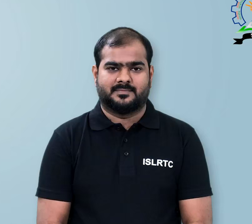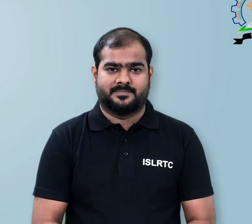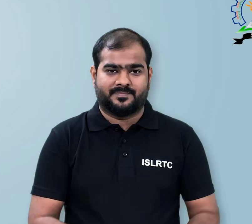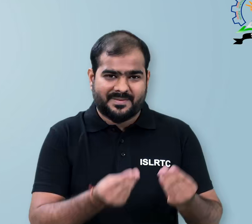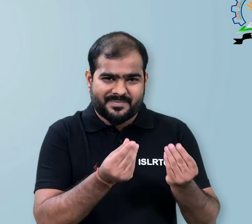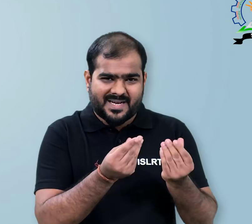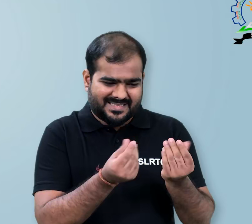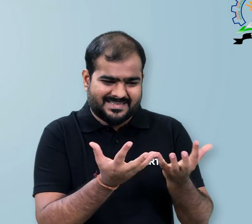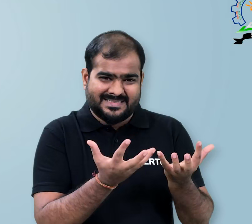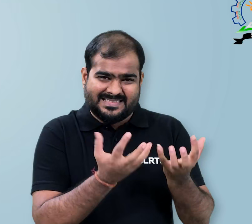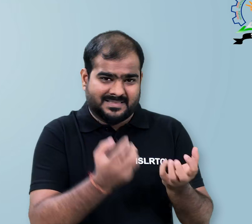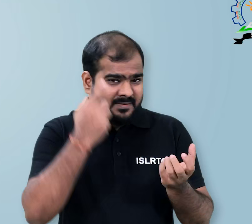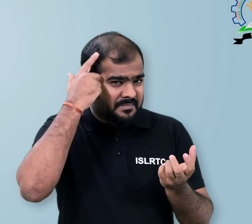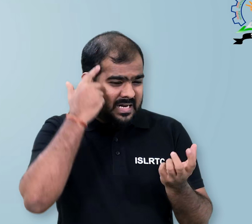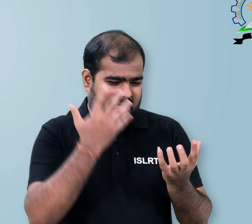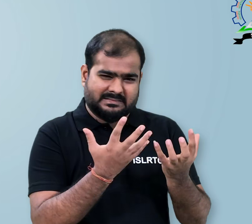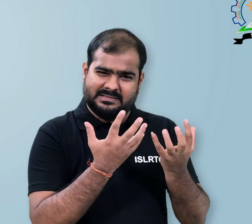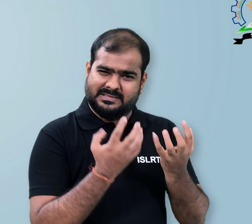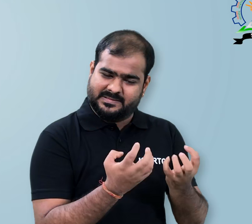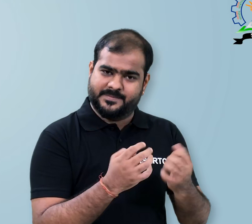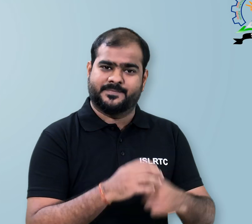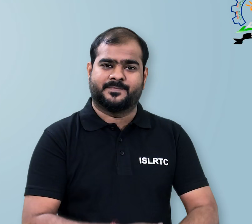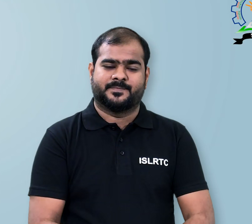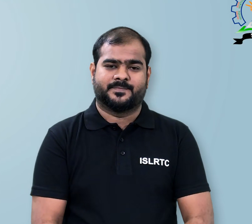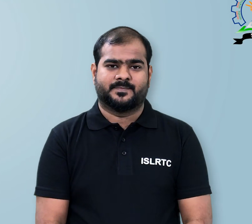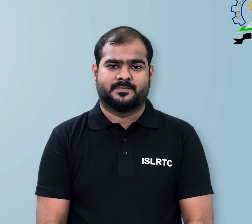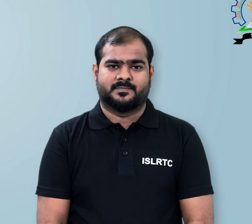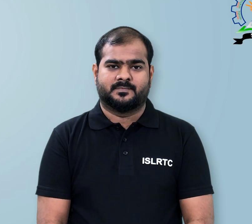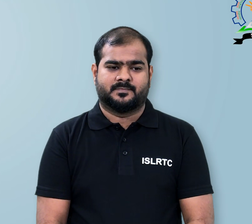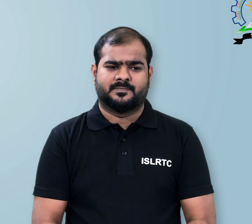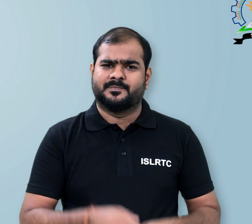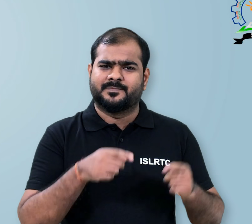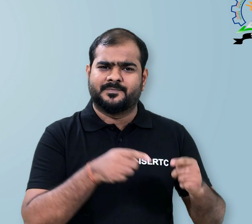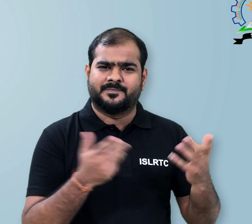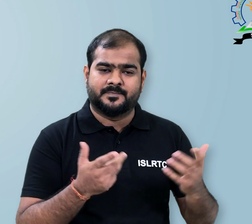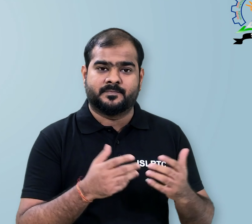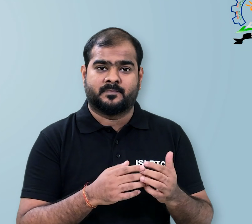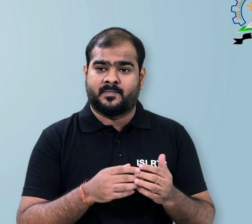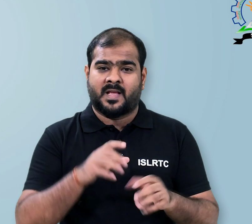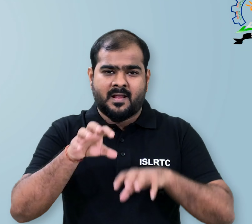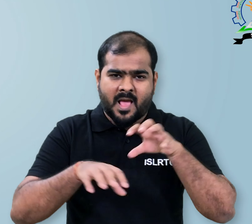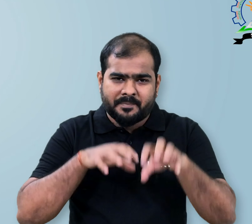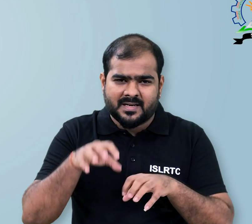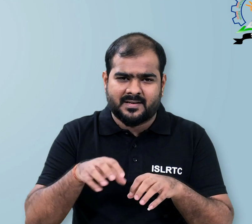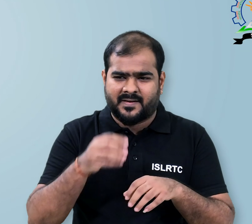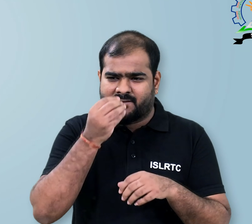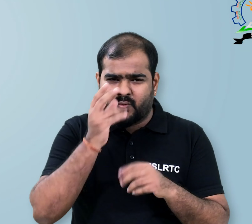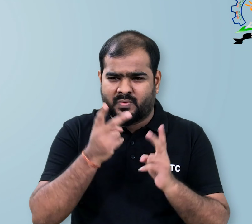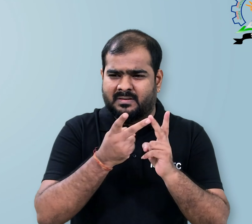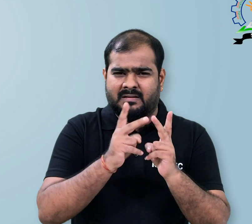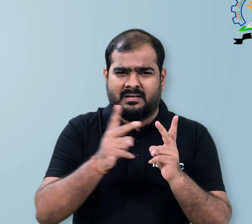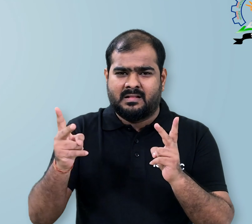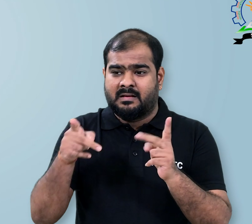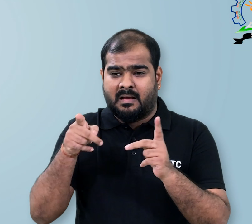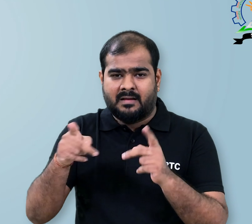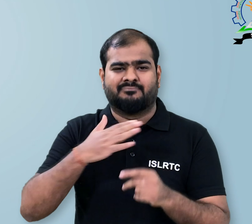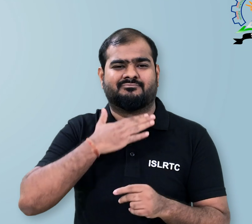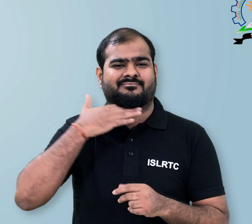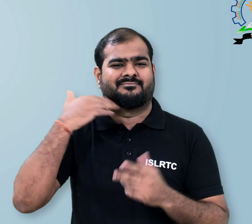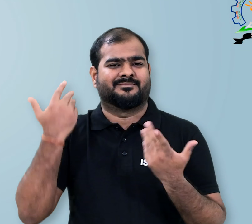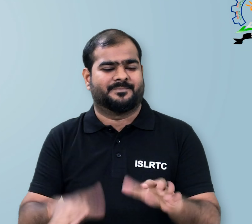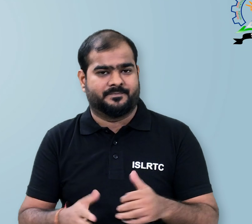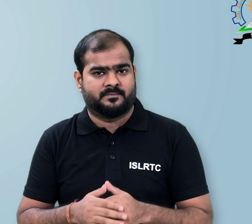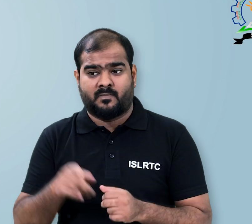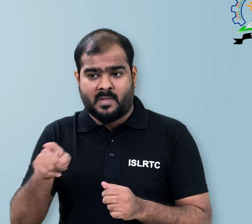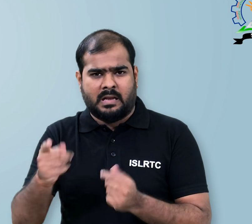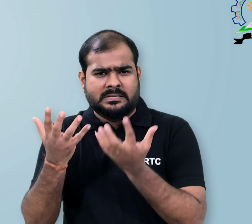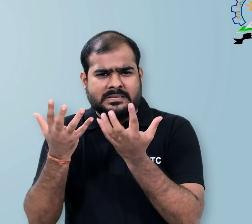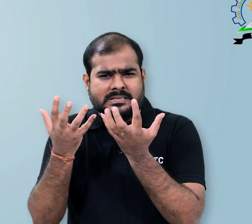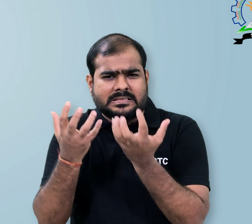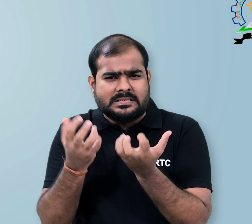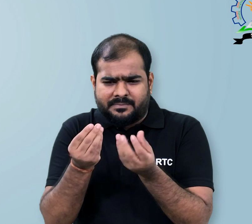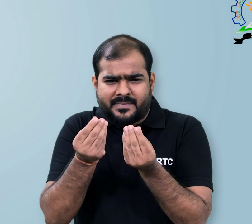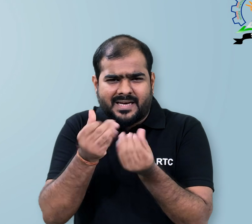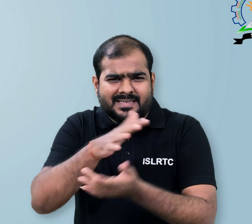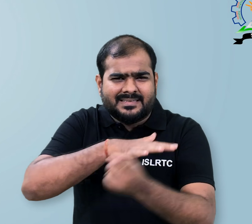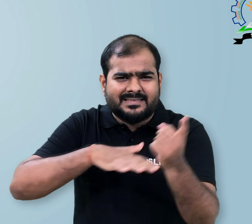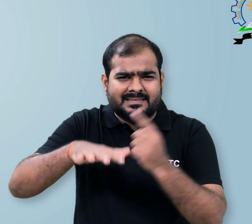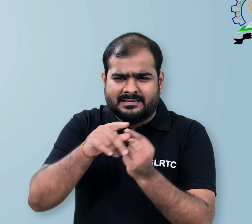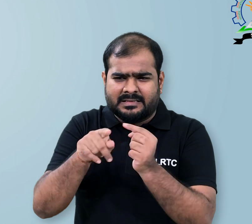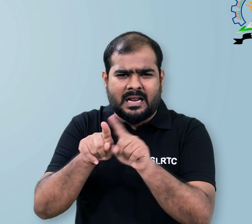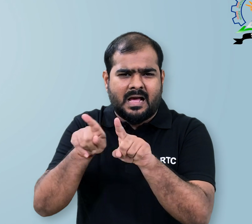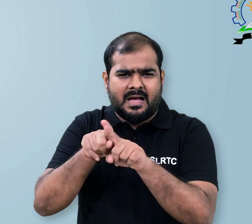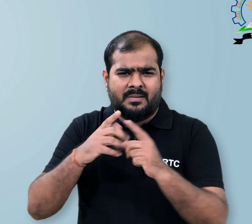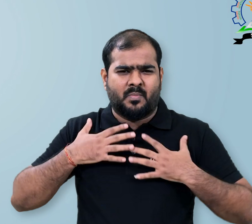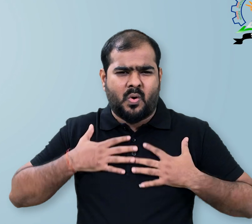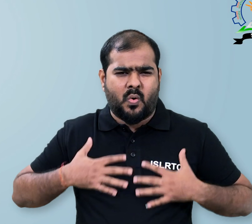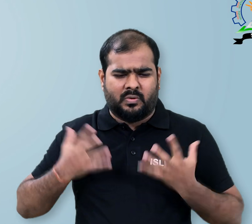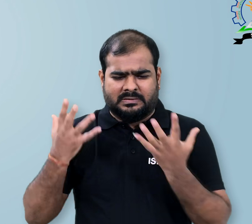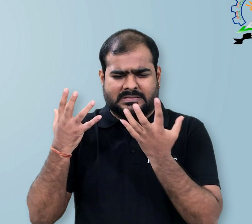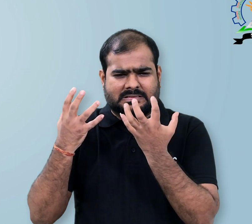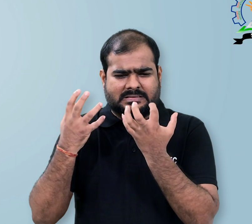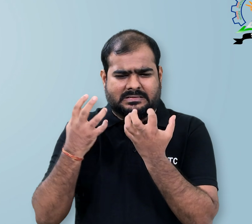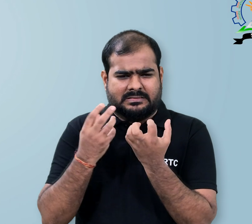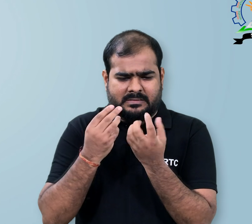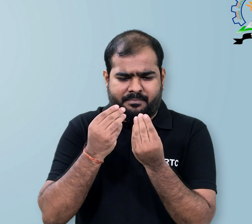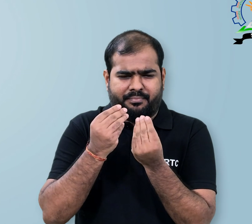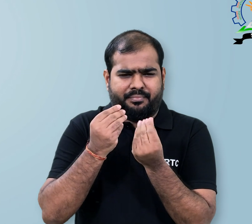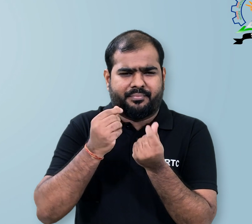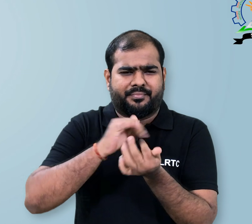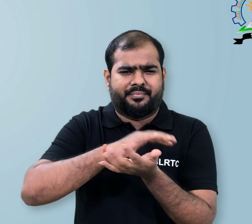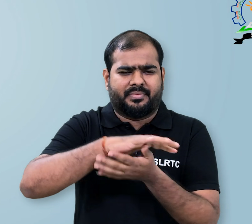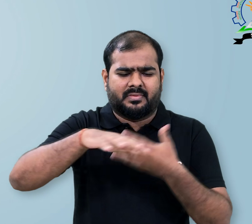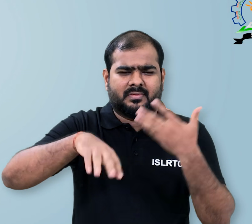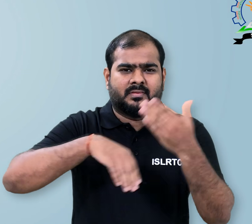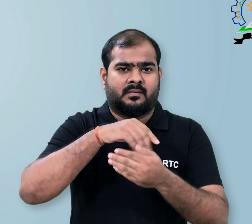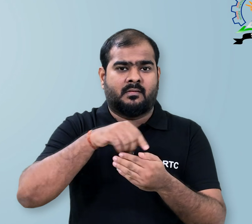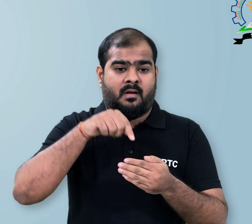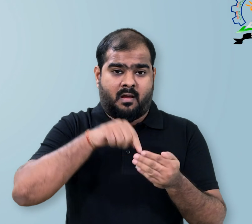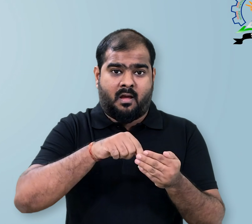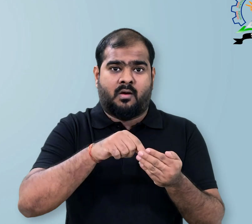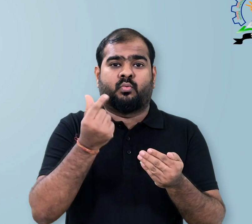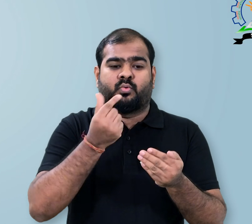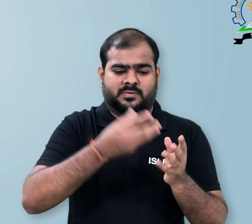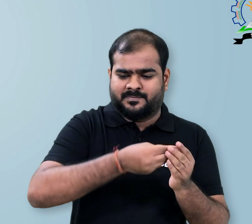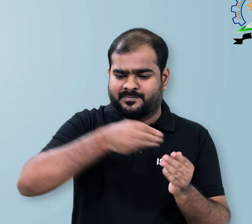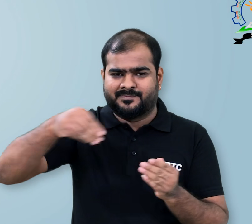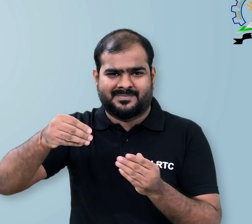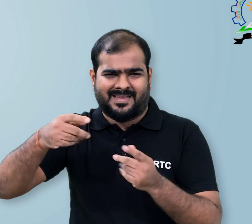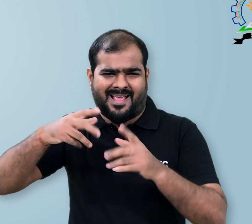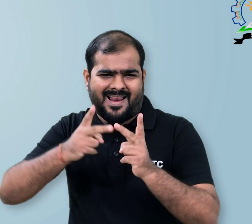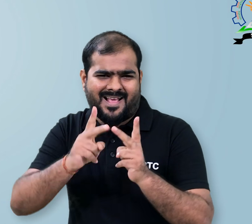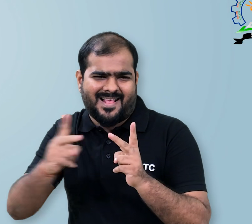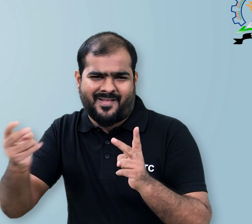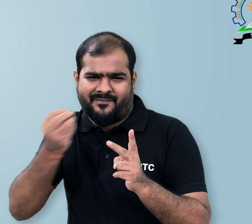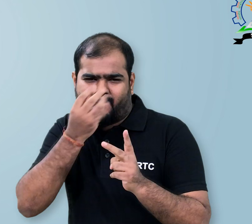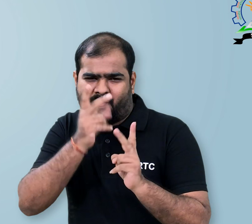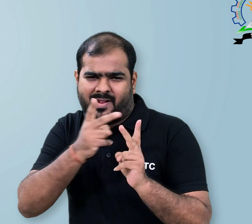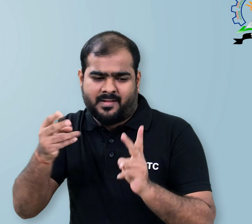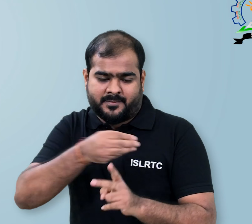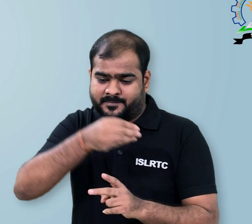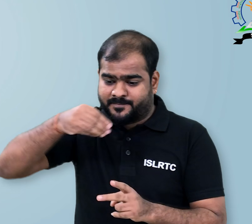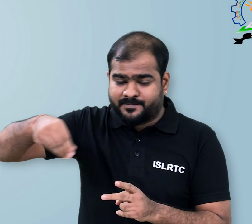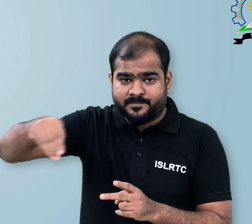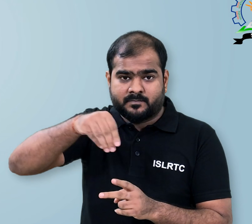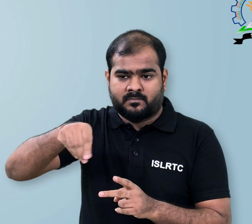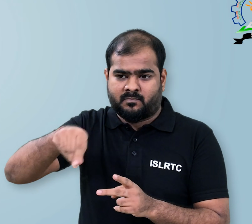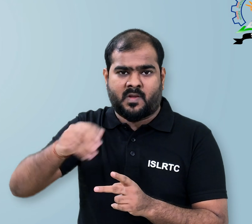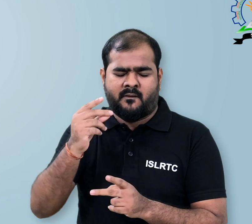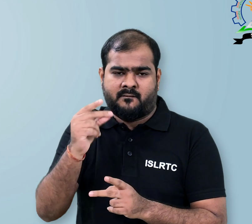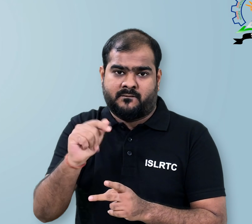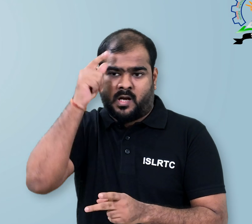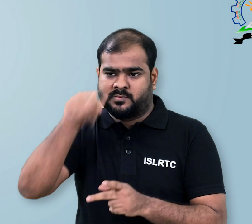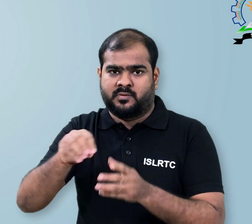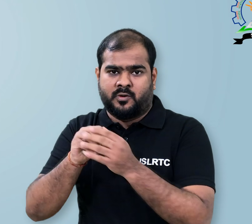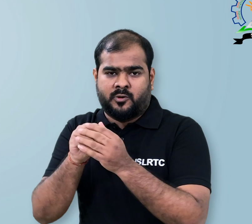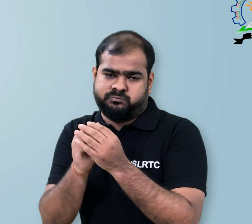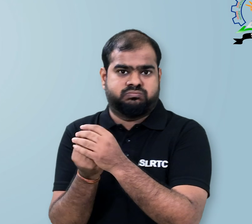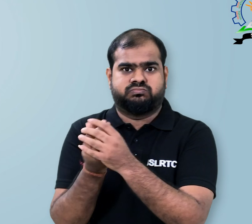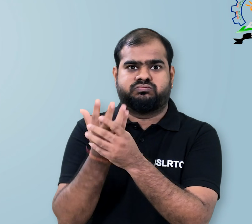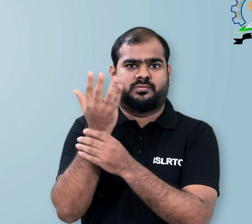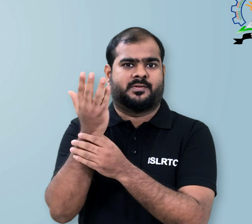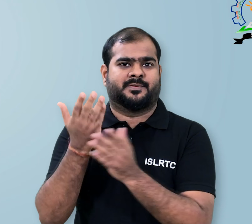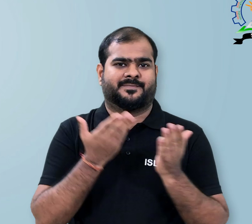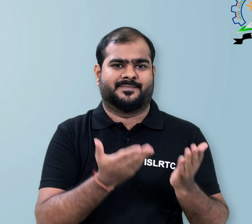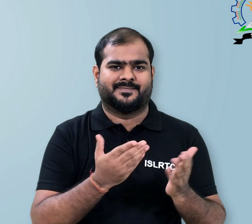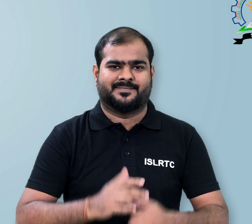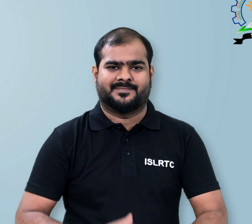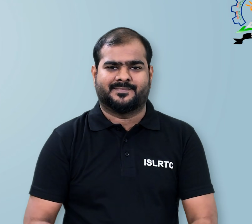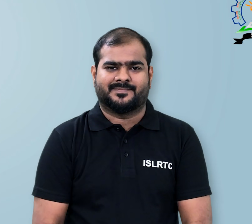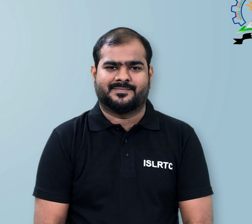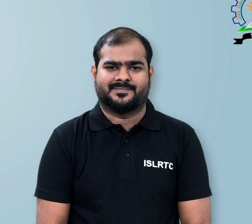Manure Manure is the decomposed form of dead plants and animals, which is applied to the soil to increase production.